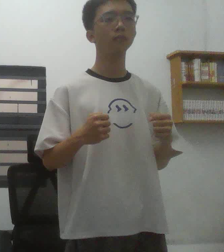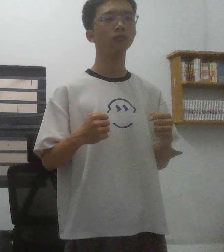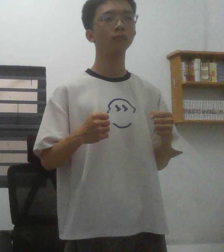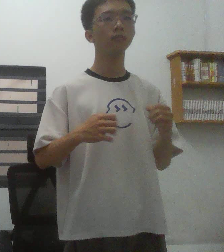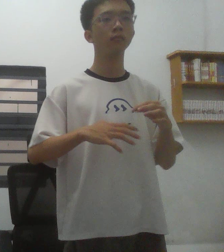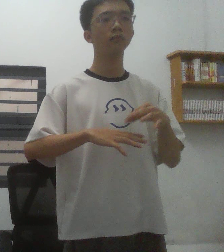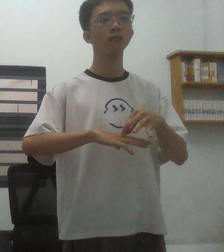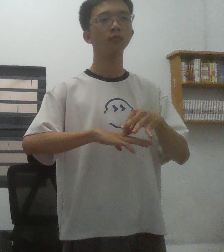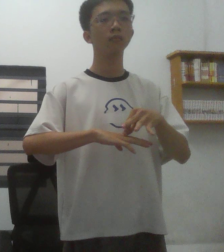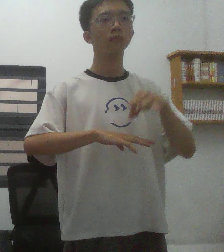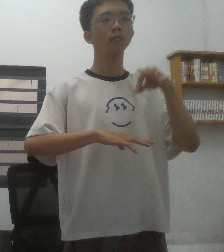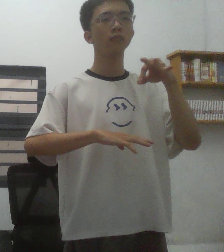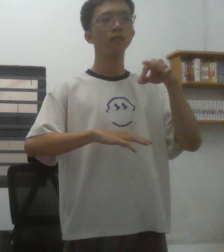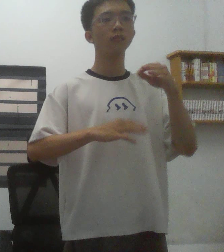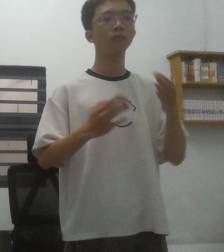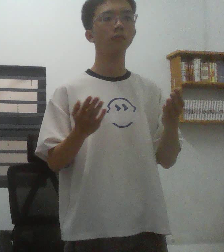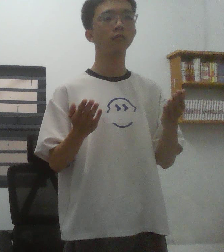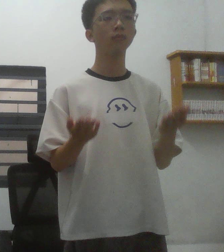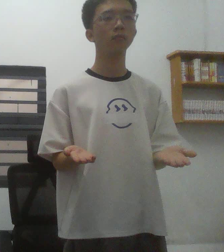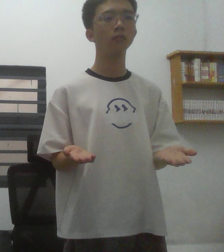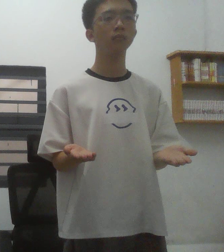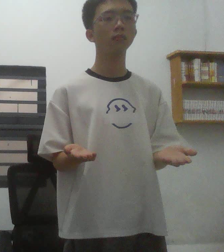tuan nay